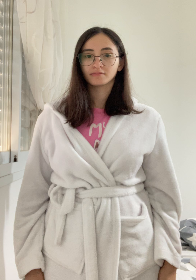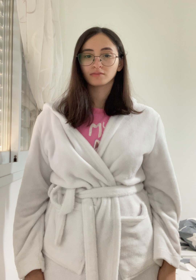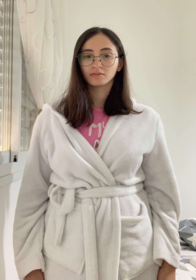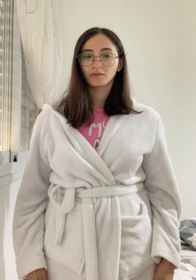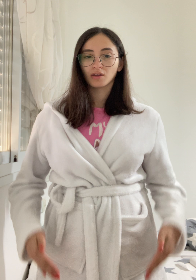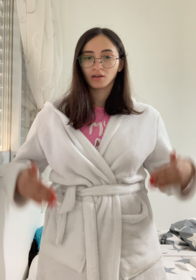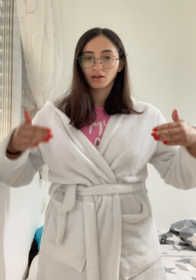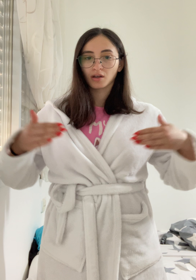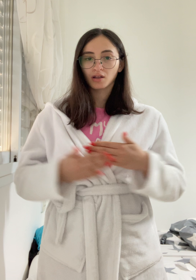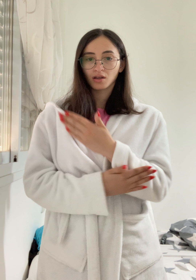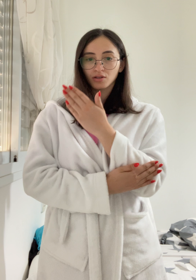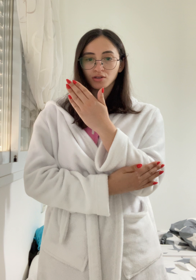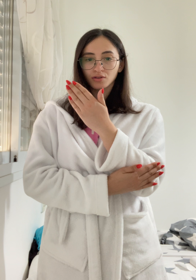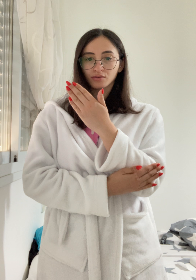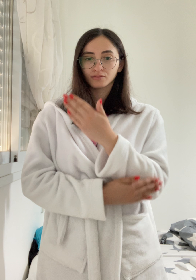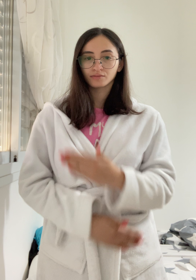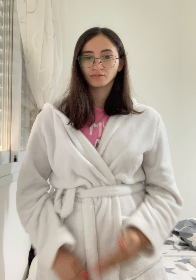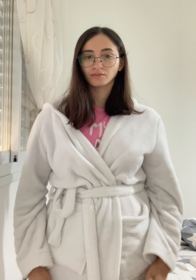חדש